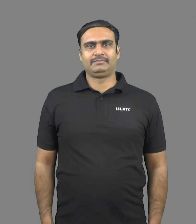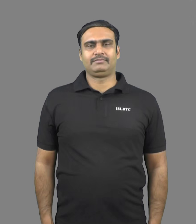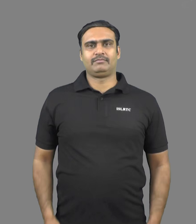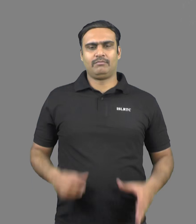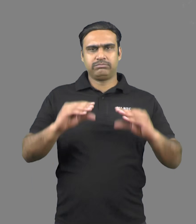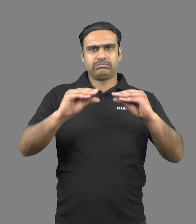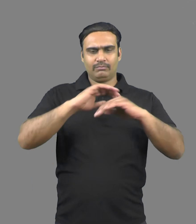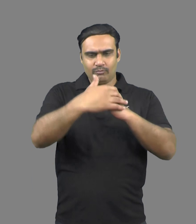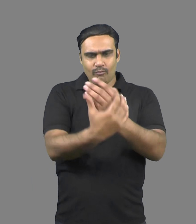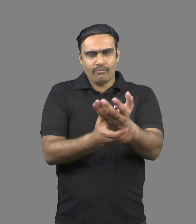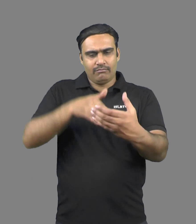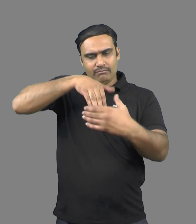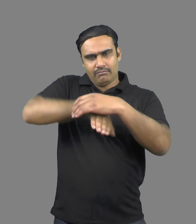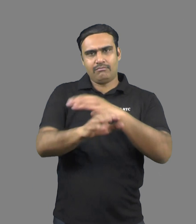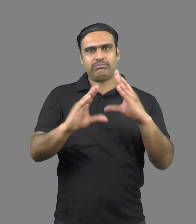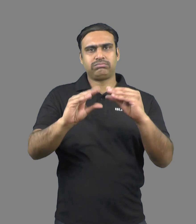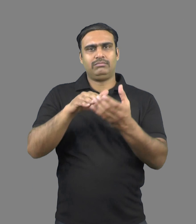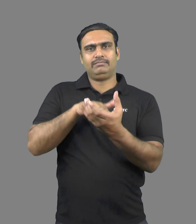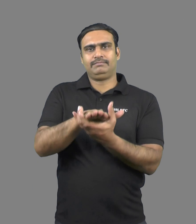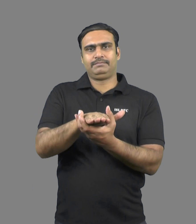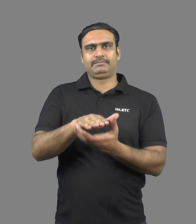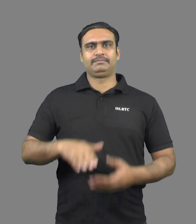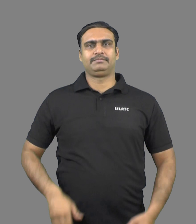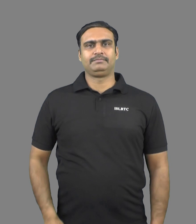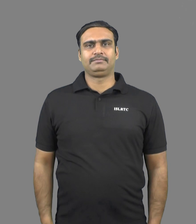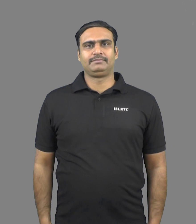Sneakers Sports Shoes Trainers